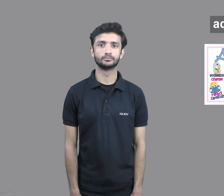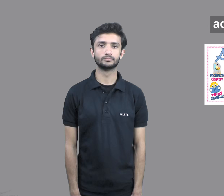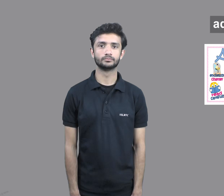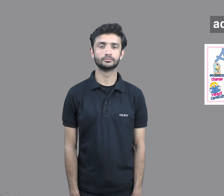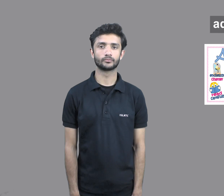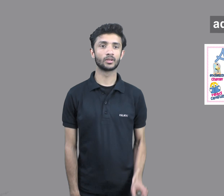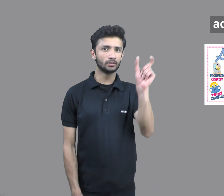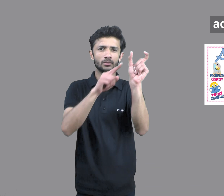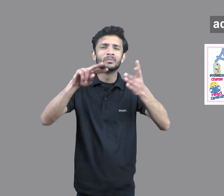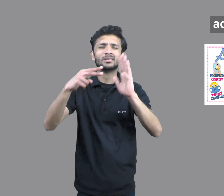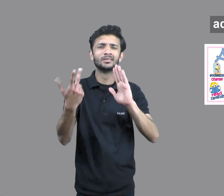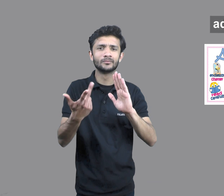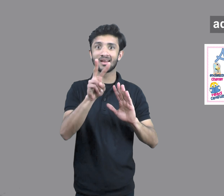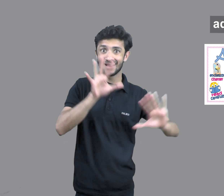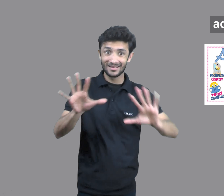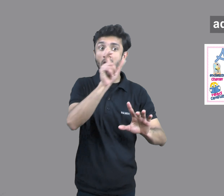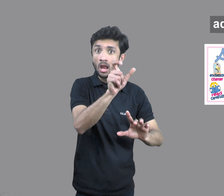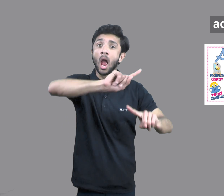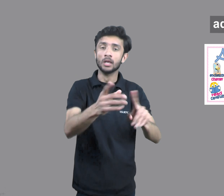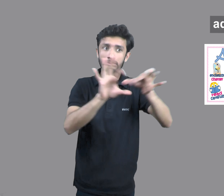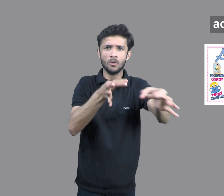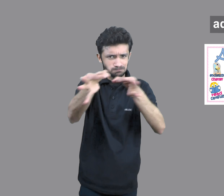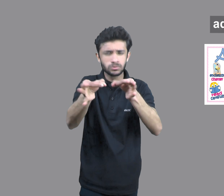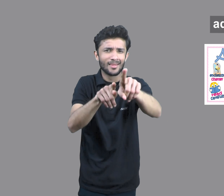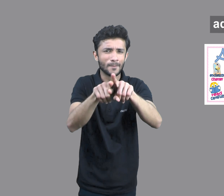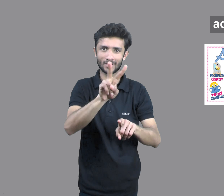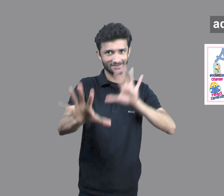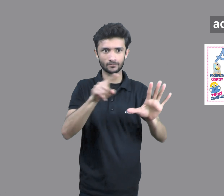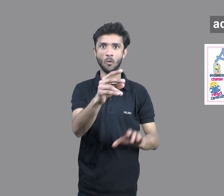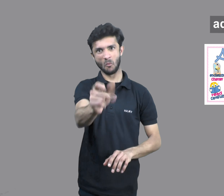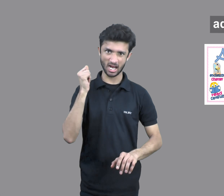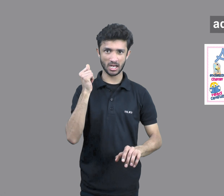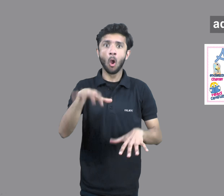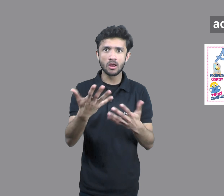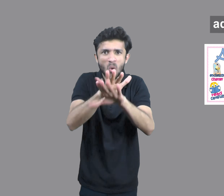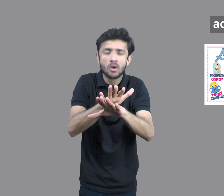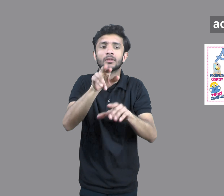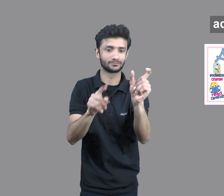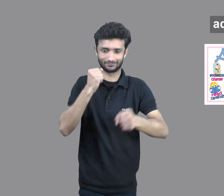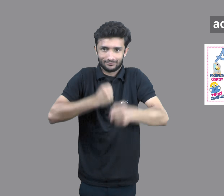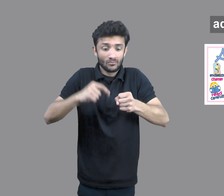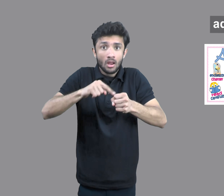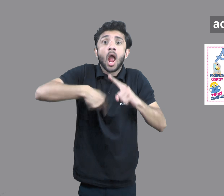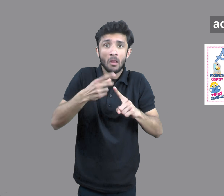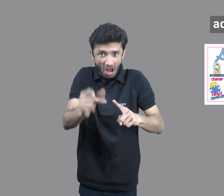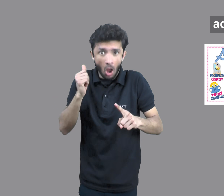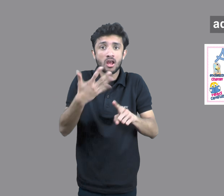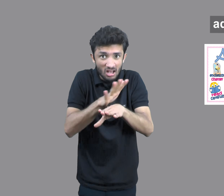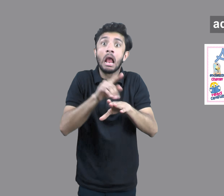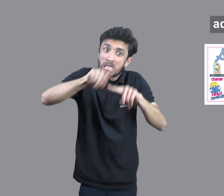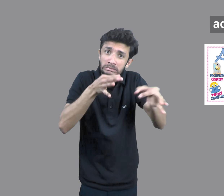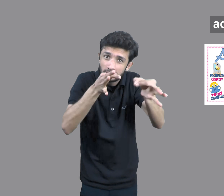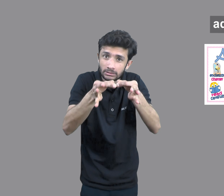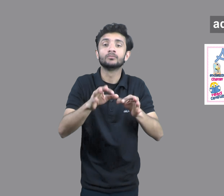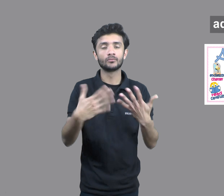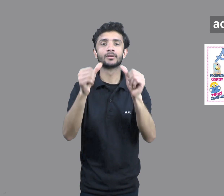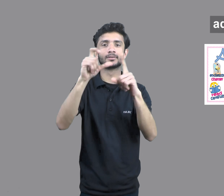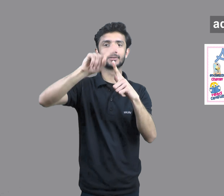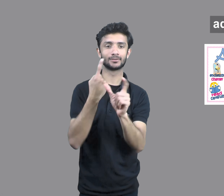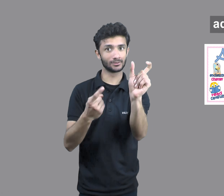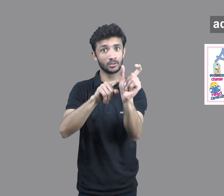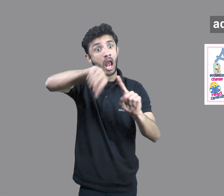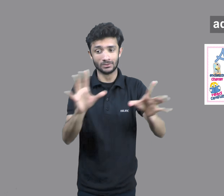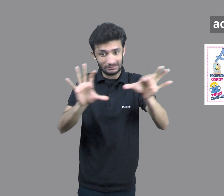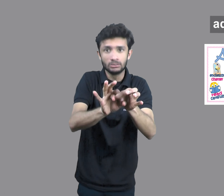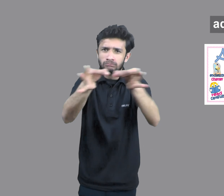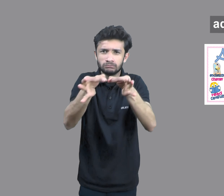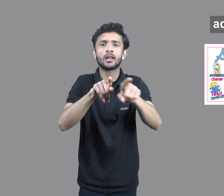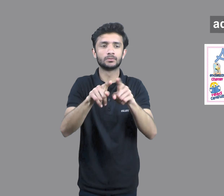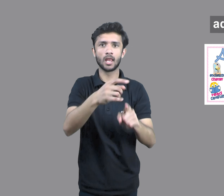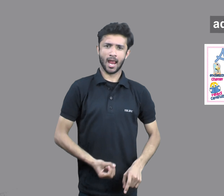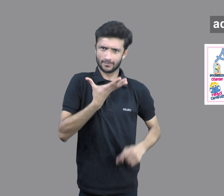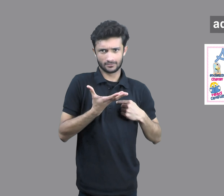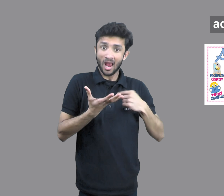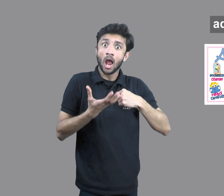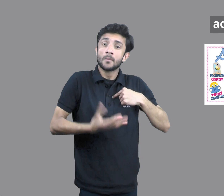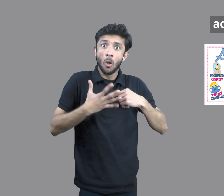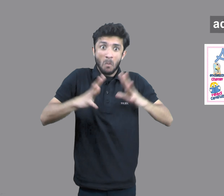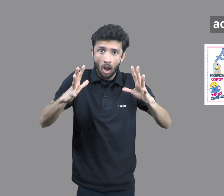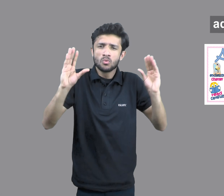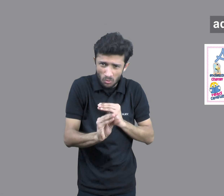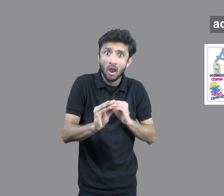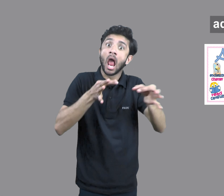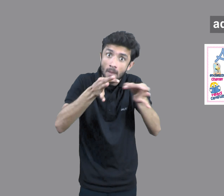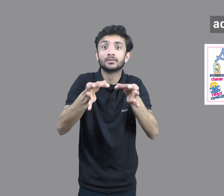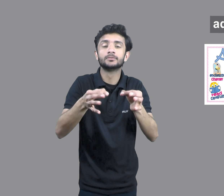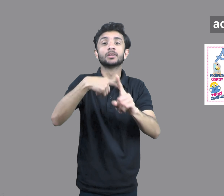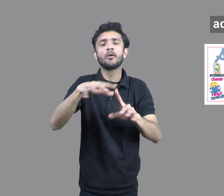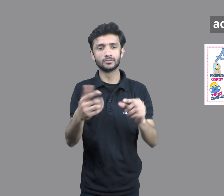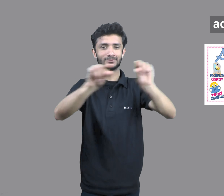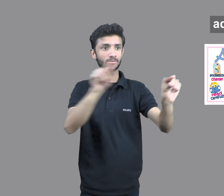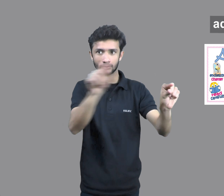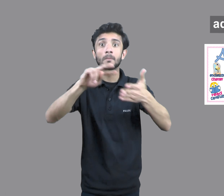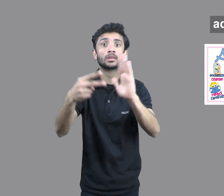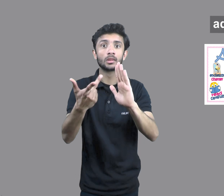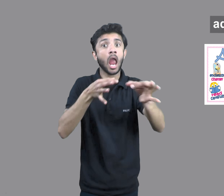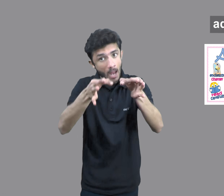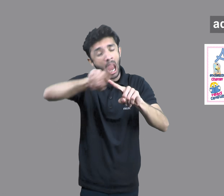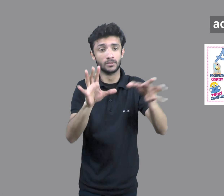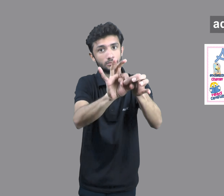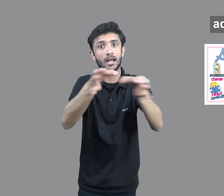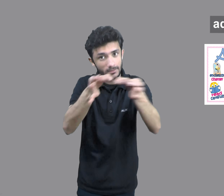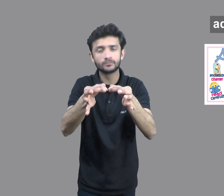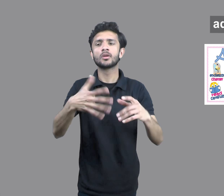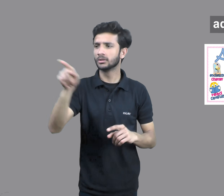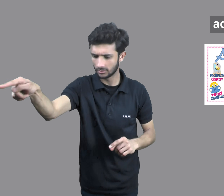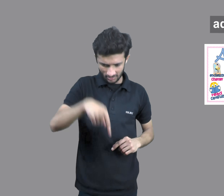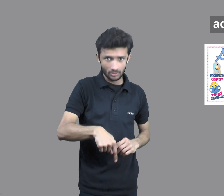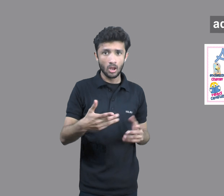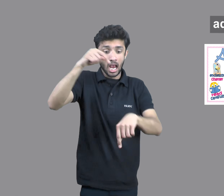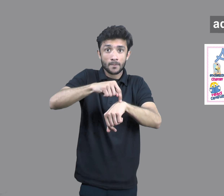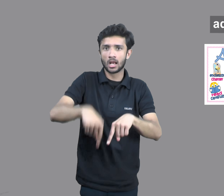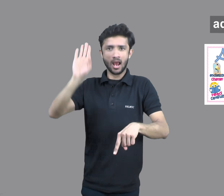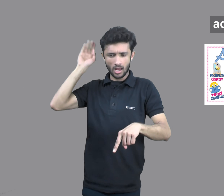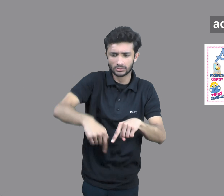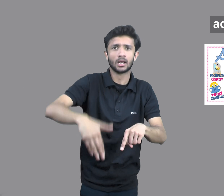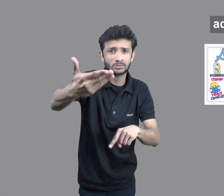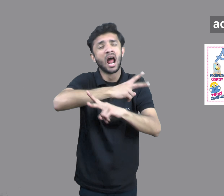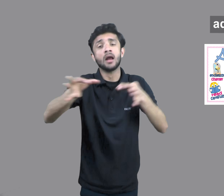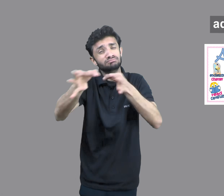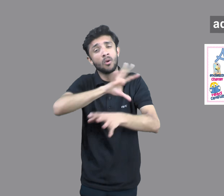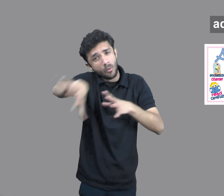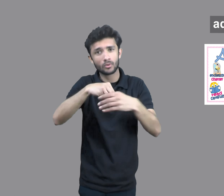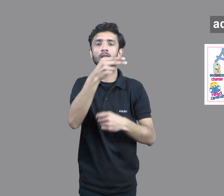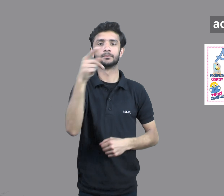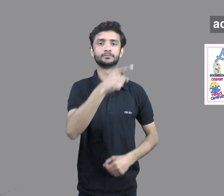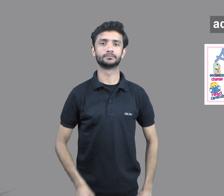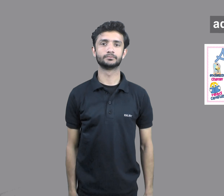Adverb